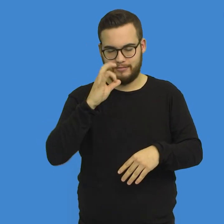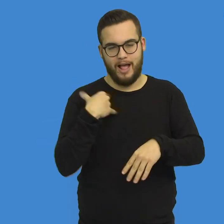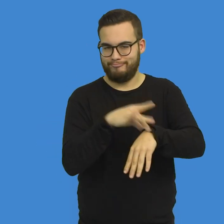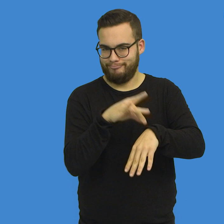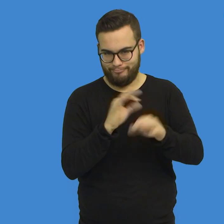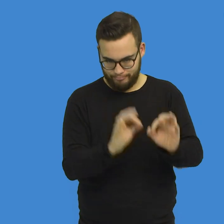enfermo